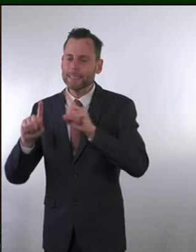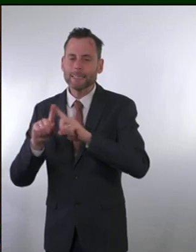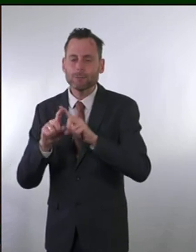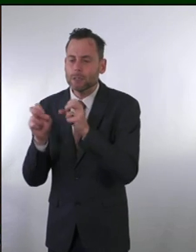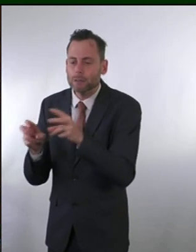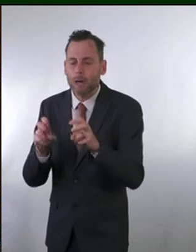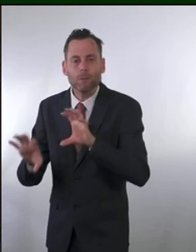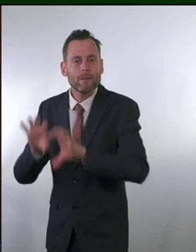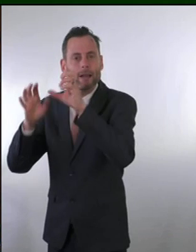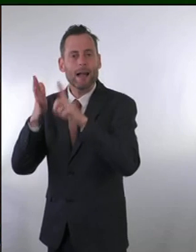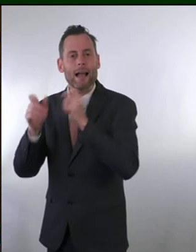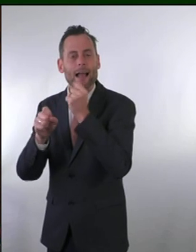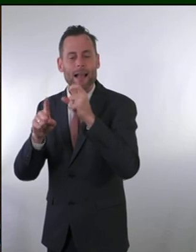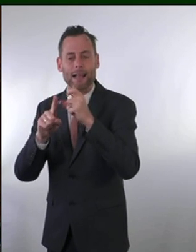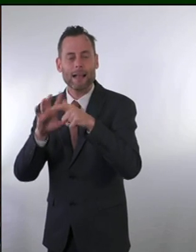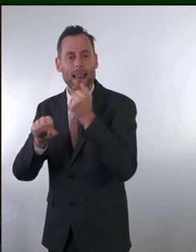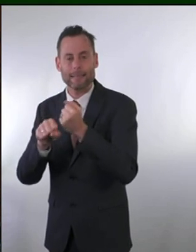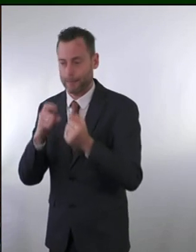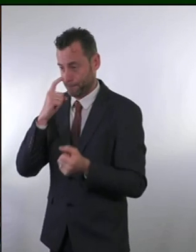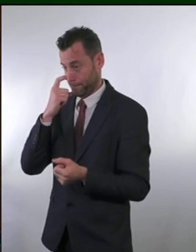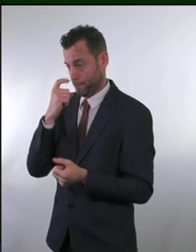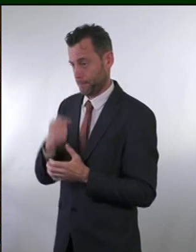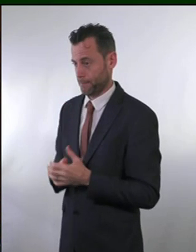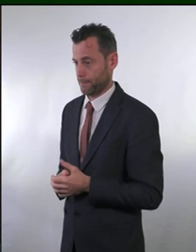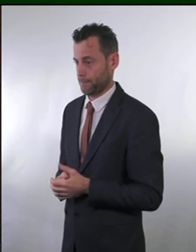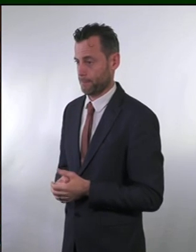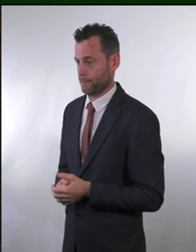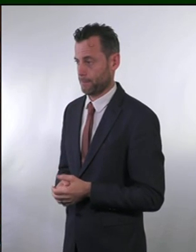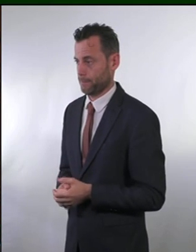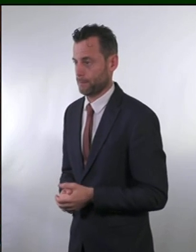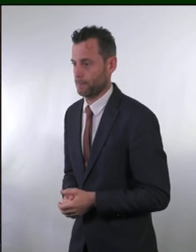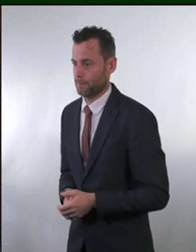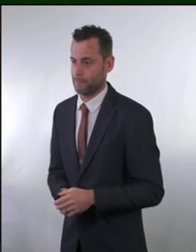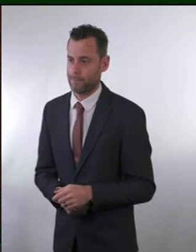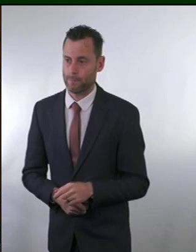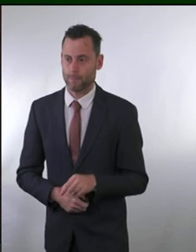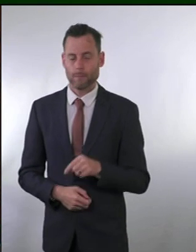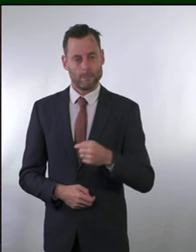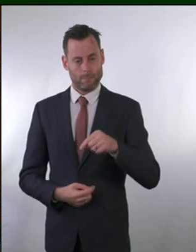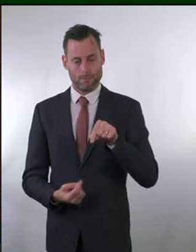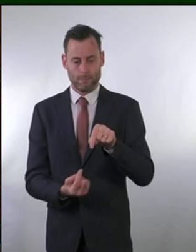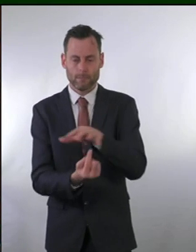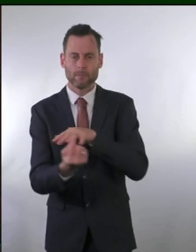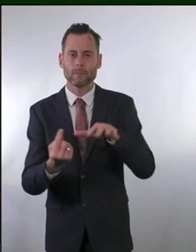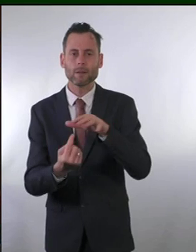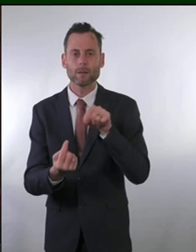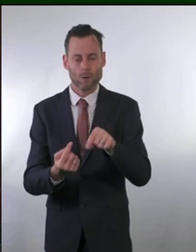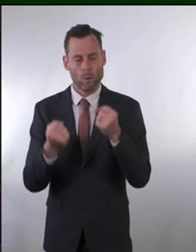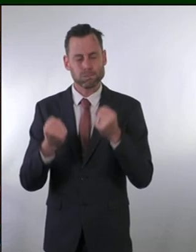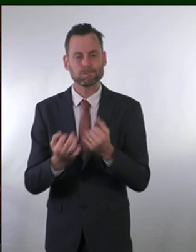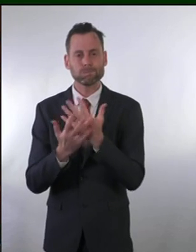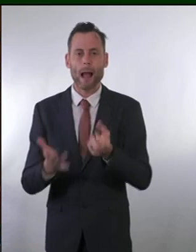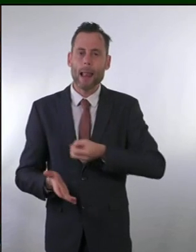Ashfield and Eastwood has been left behind, ignored and forgotten about after decades of Labour-run councils and Labour MPs.